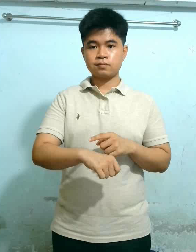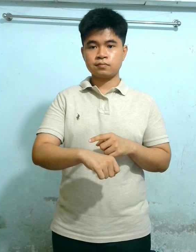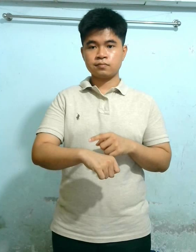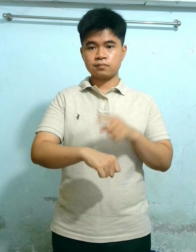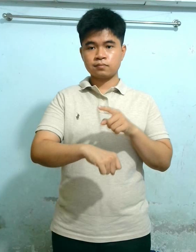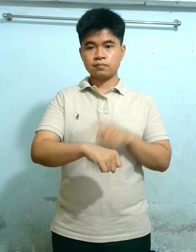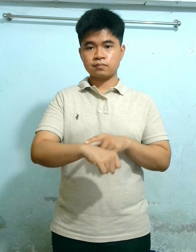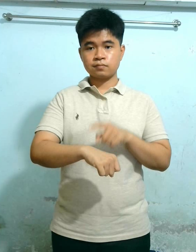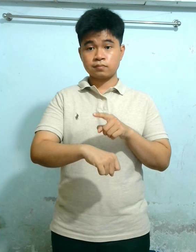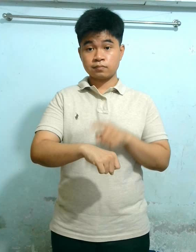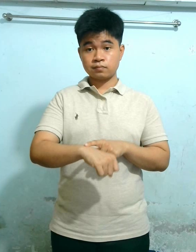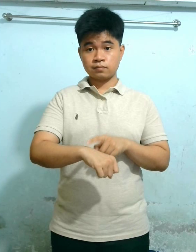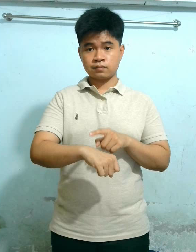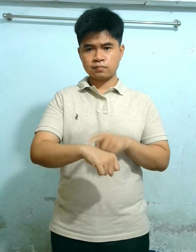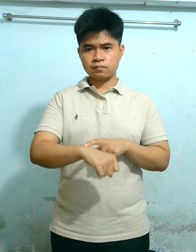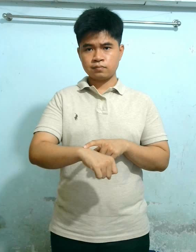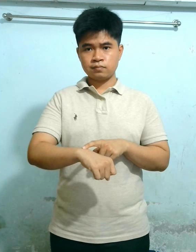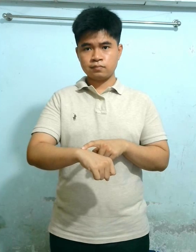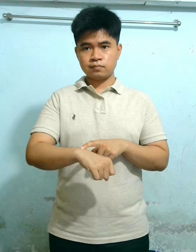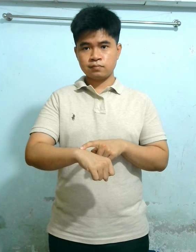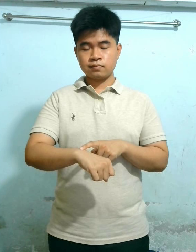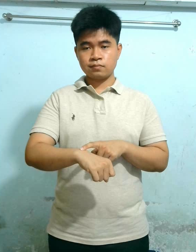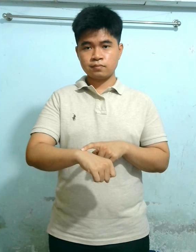gio